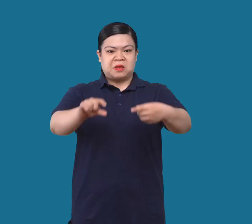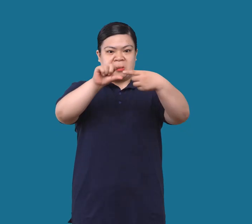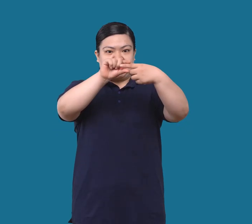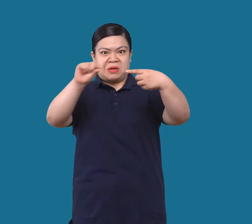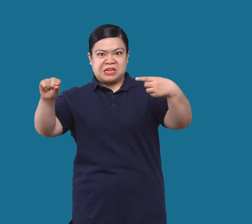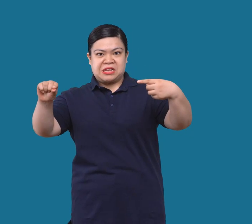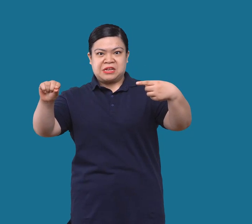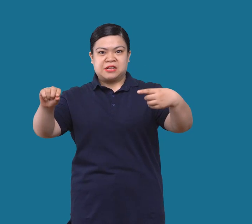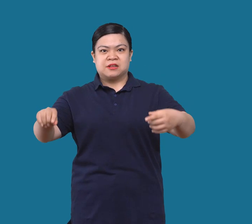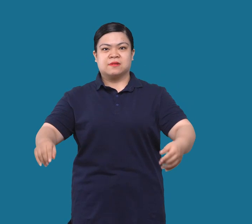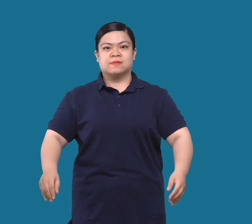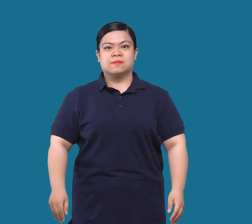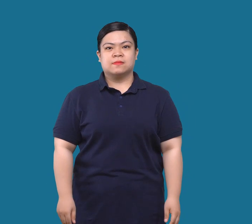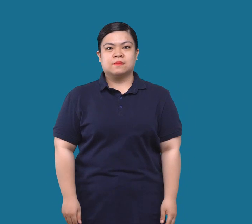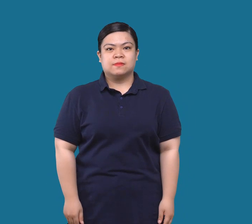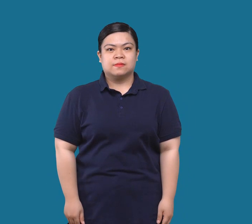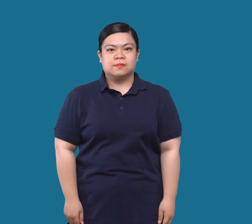nhọn hoắt